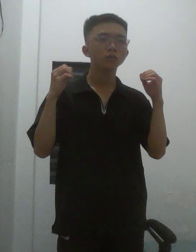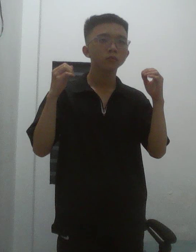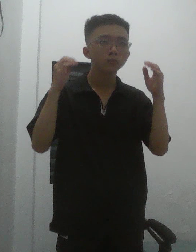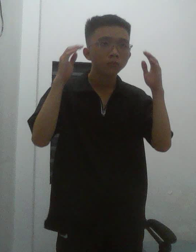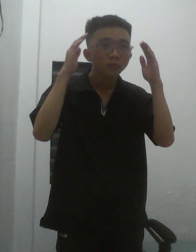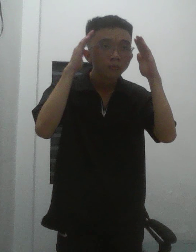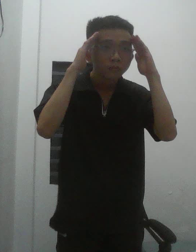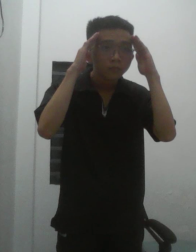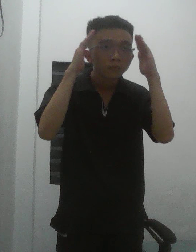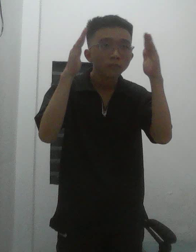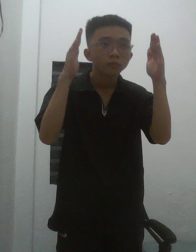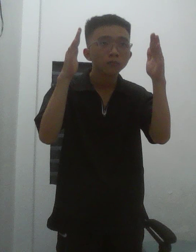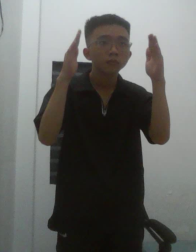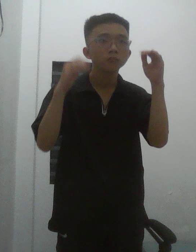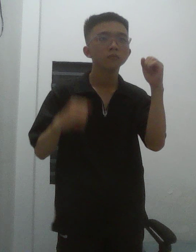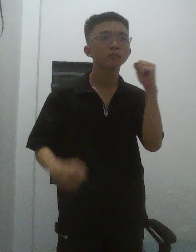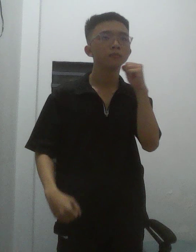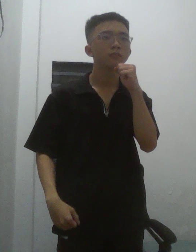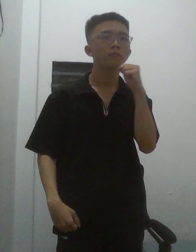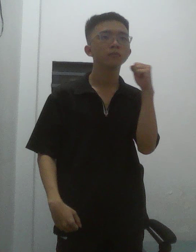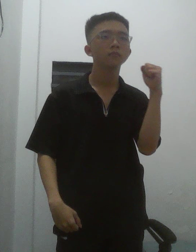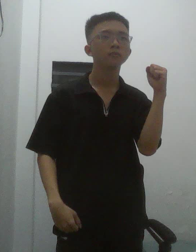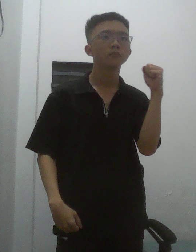khong quan tam